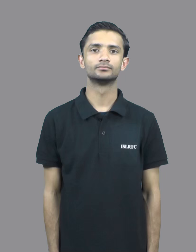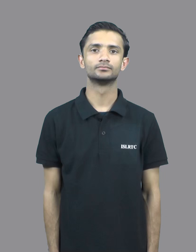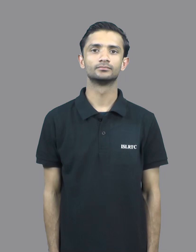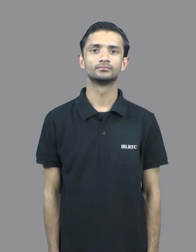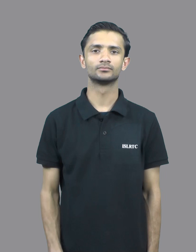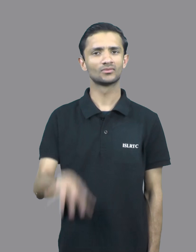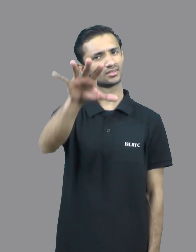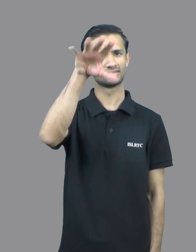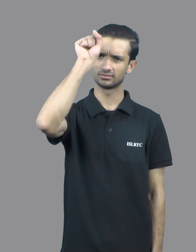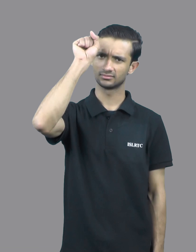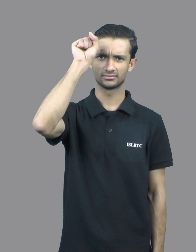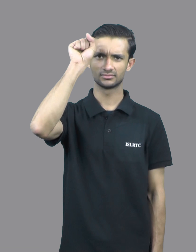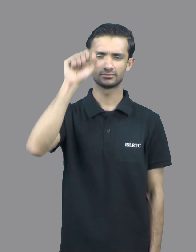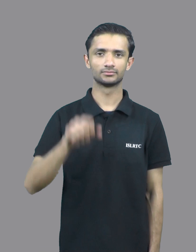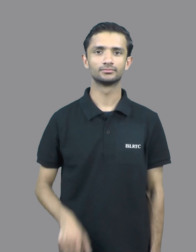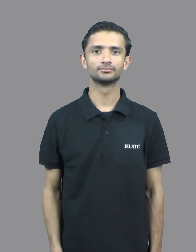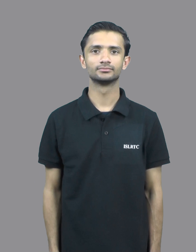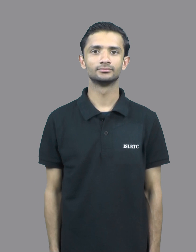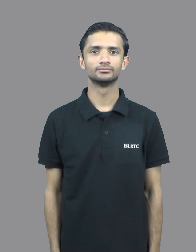Understand Comprehend Grasp